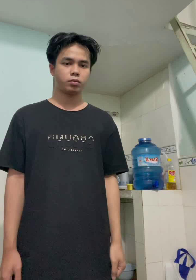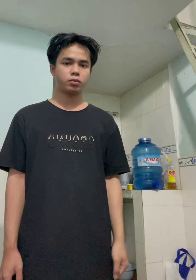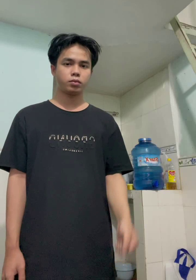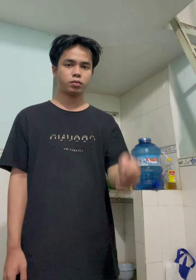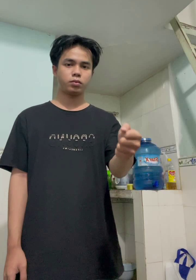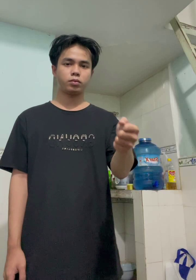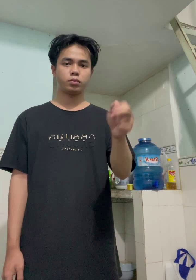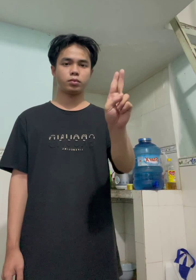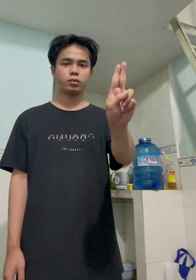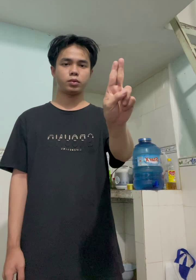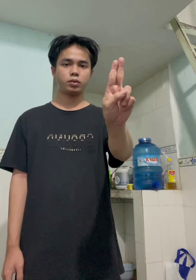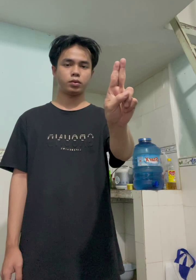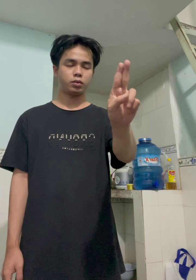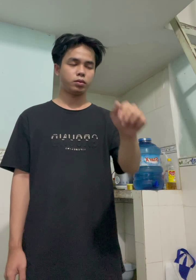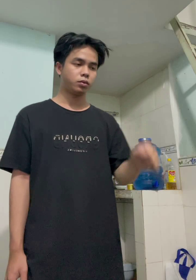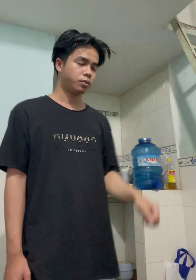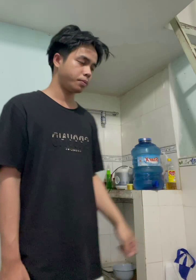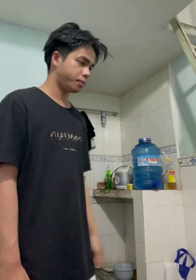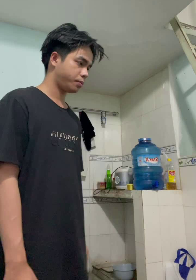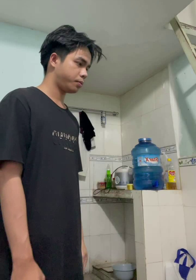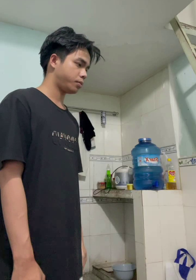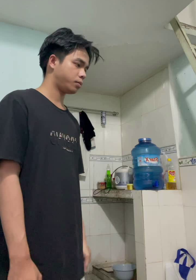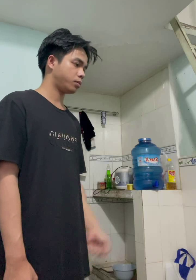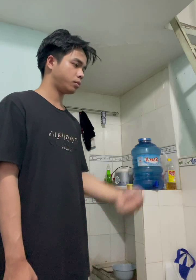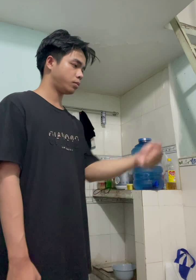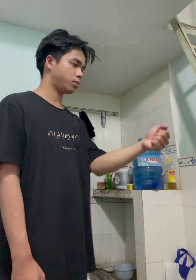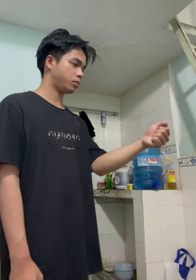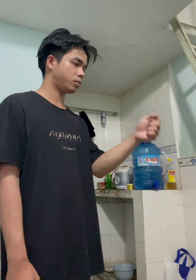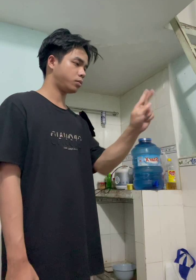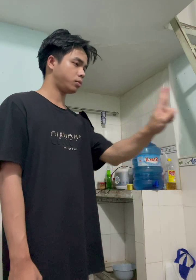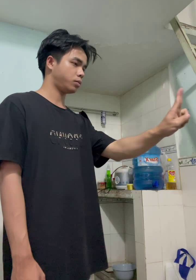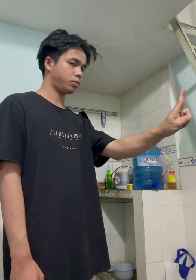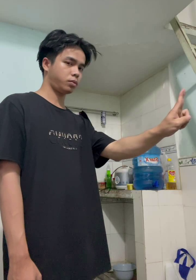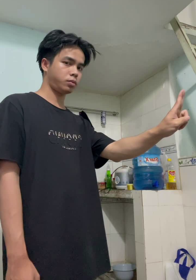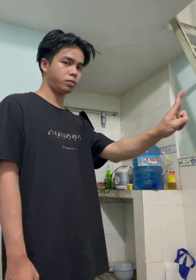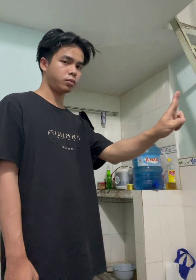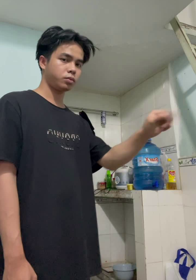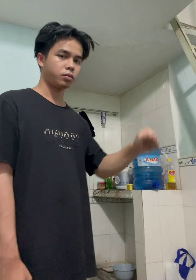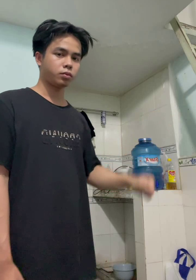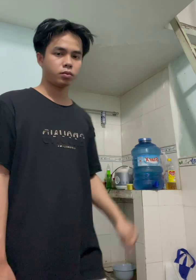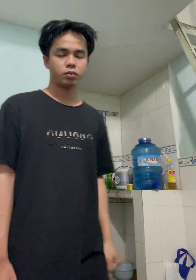u